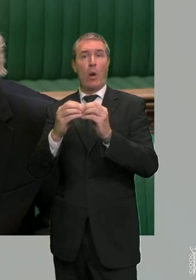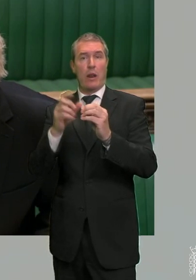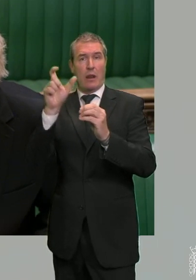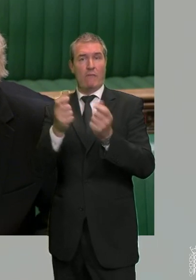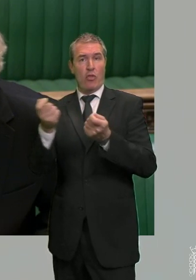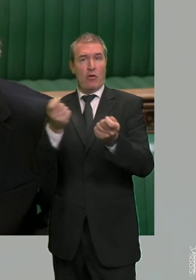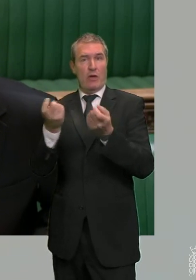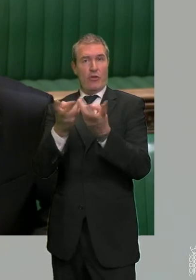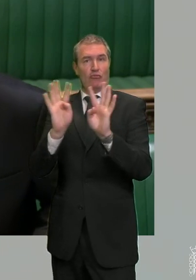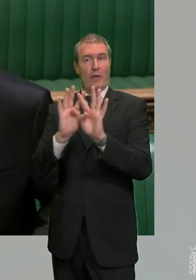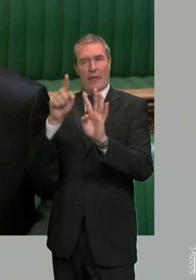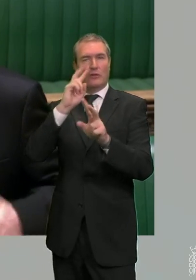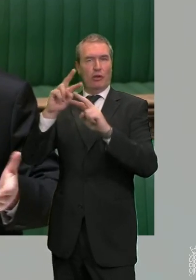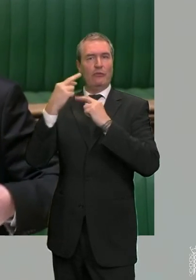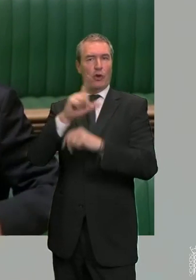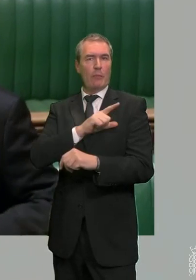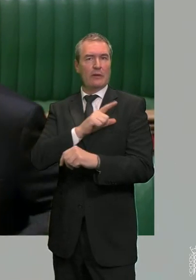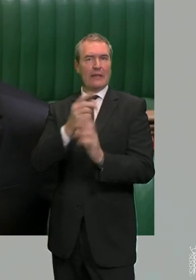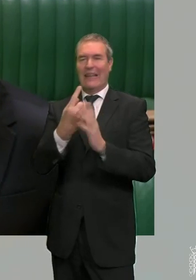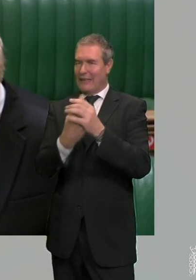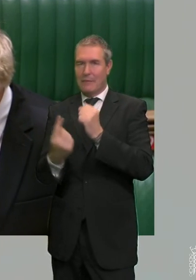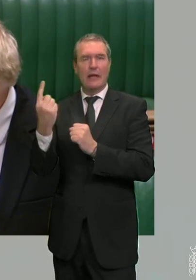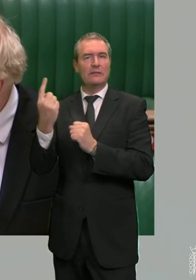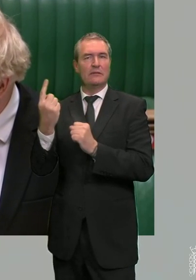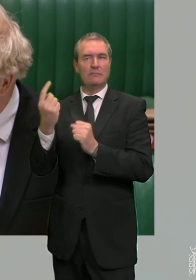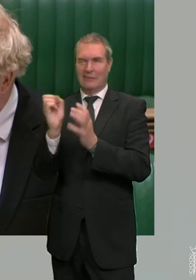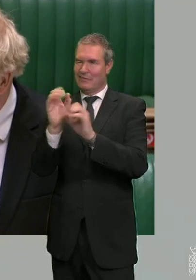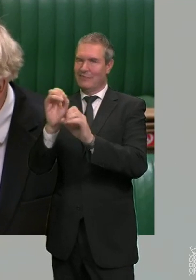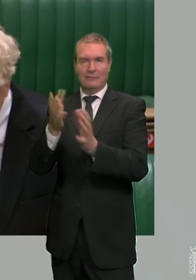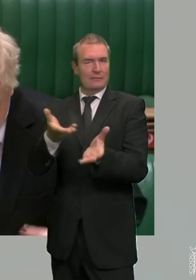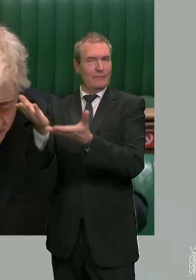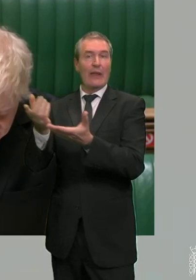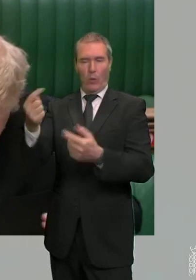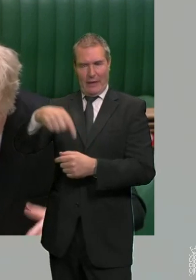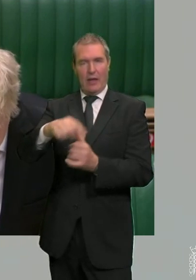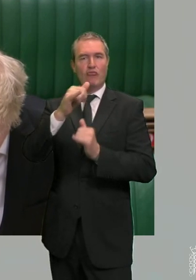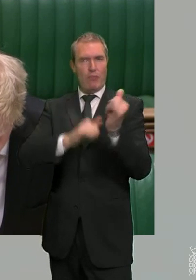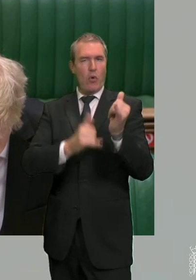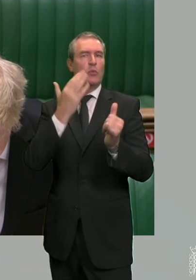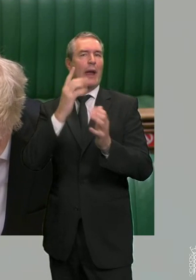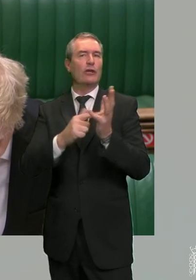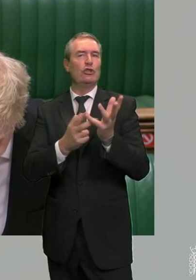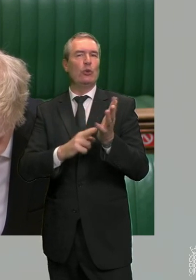It is an independent review. It will be coming to me by June, and it will be laid in the Library of the House of Commons.